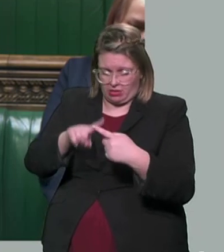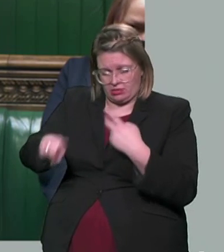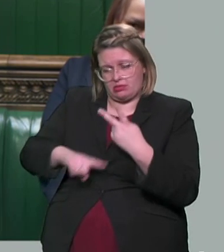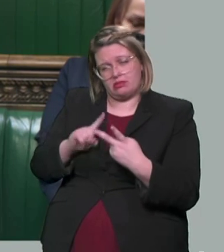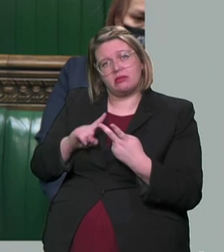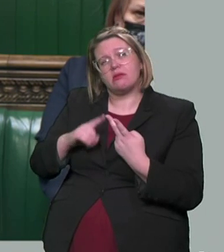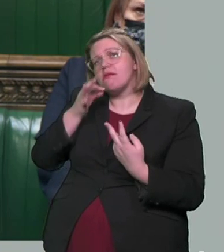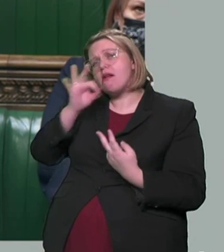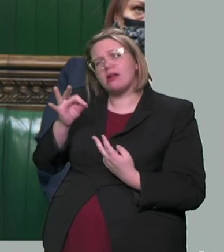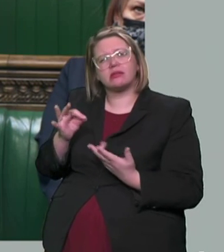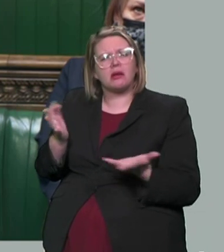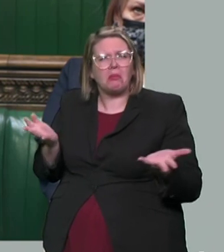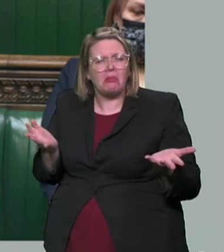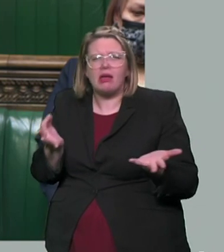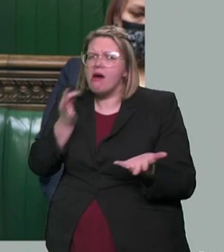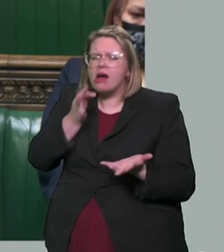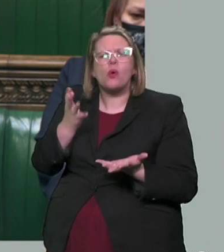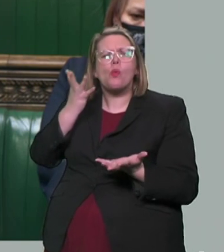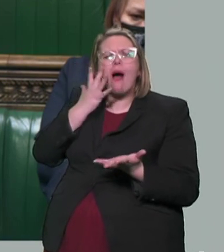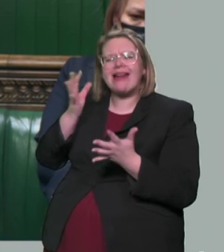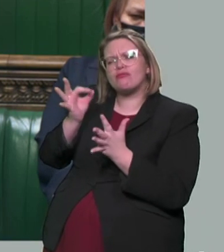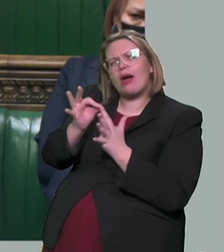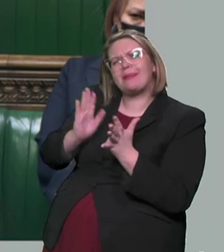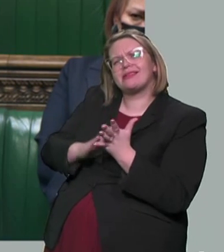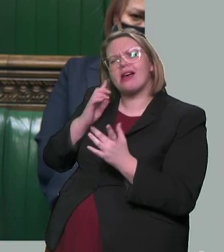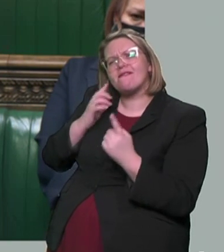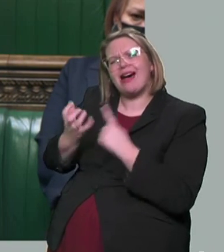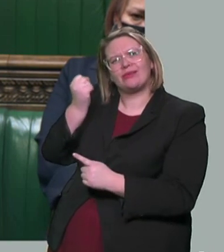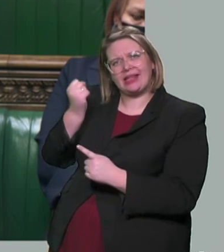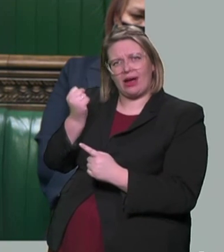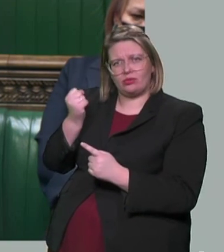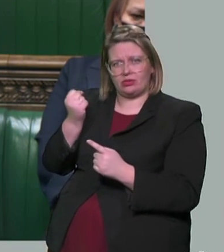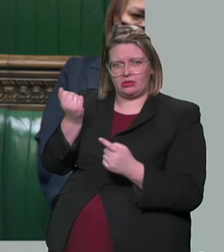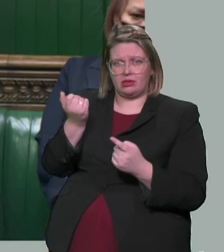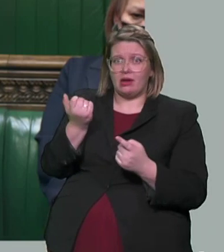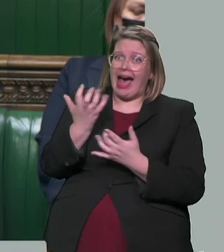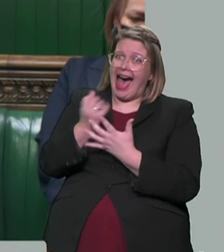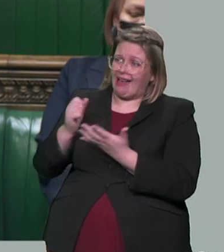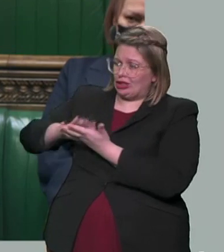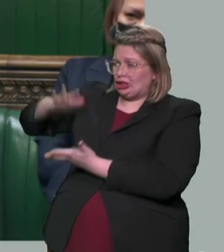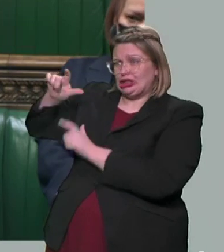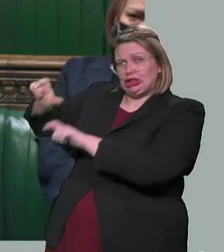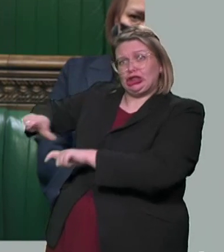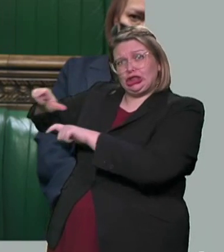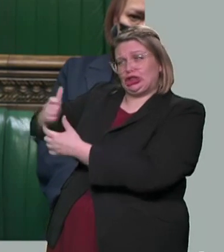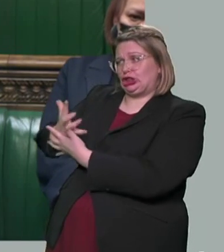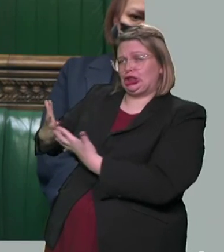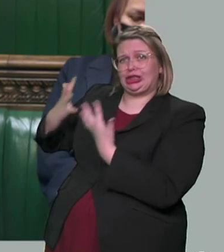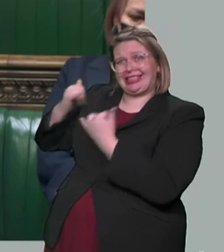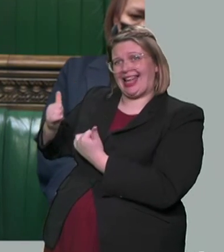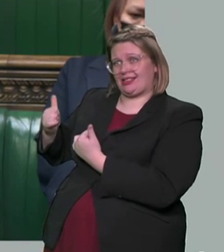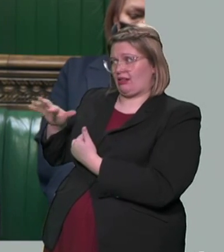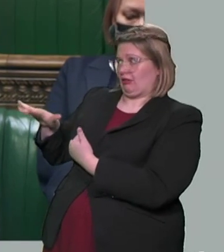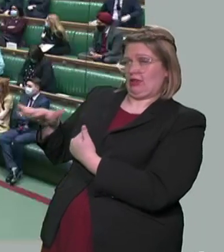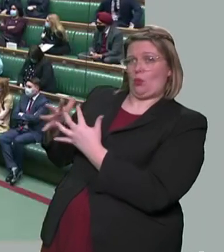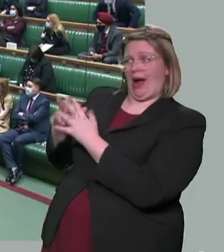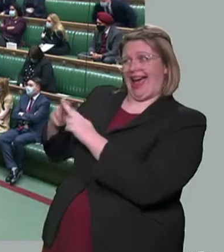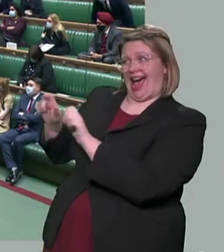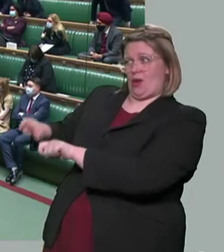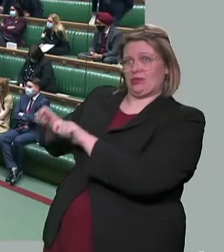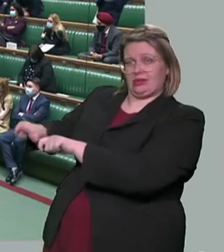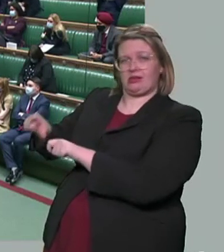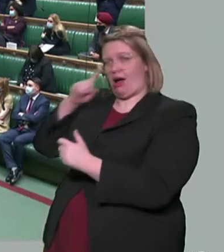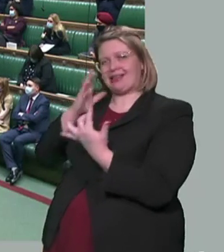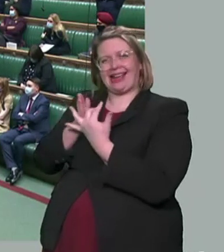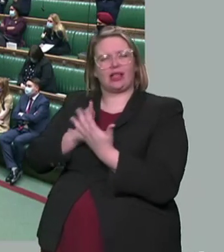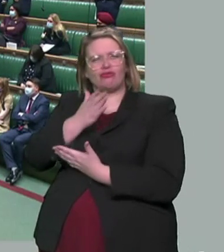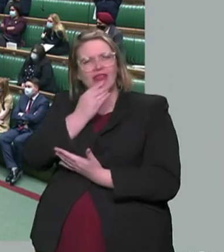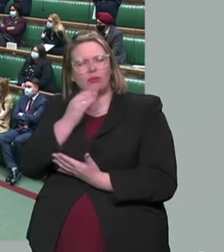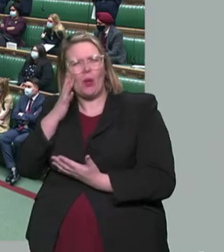Secondly, when did he become aware that millions of tests were locked away in a warehouse and would not be available until after the holiday period?